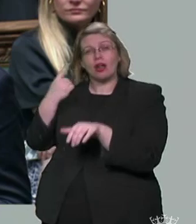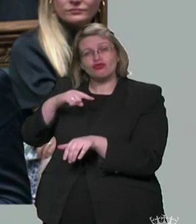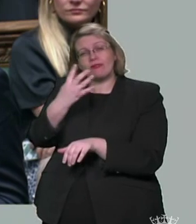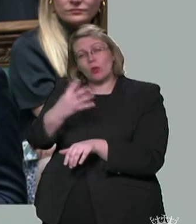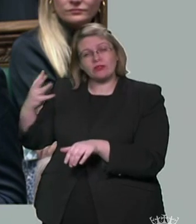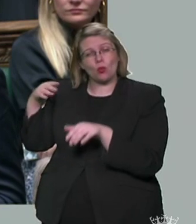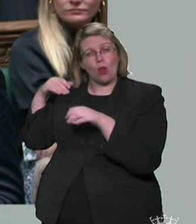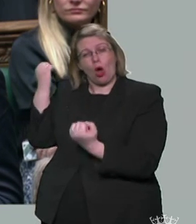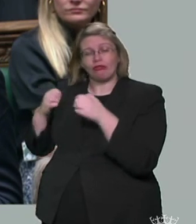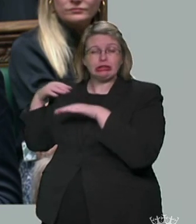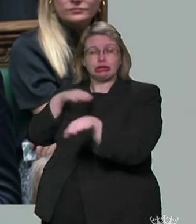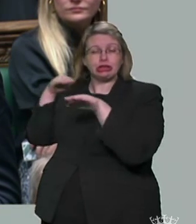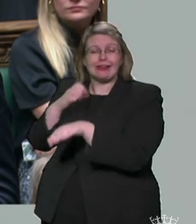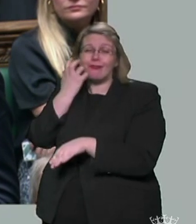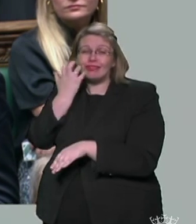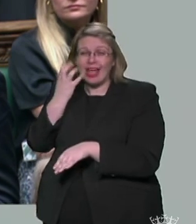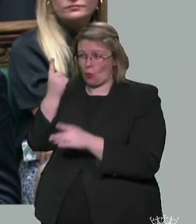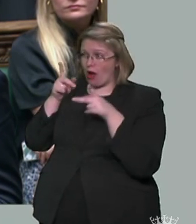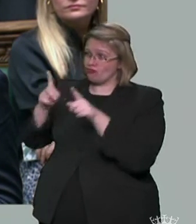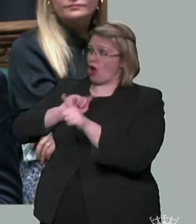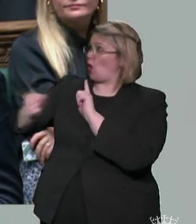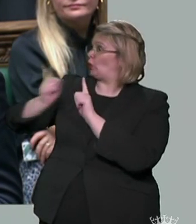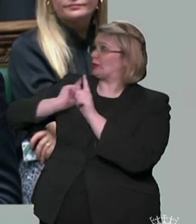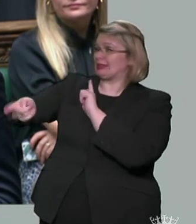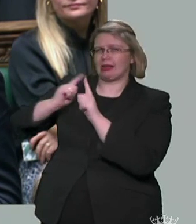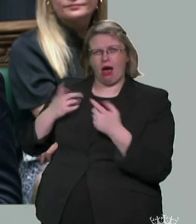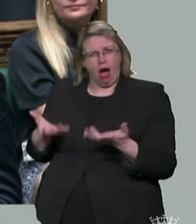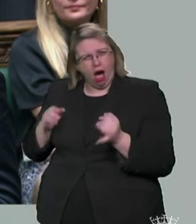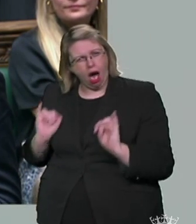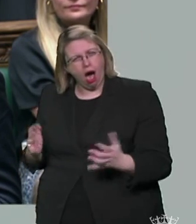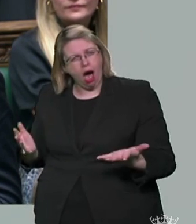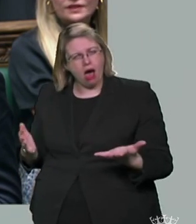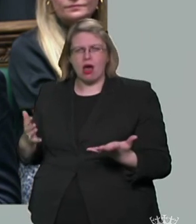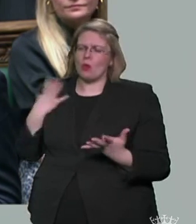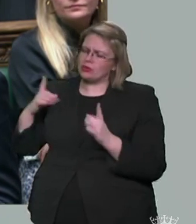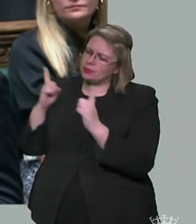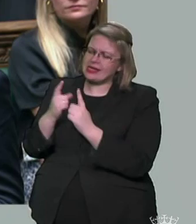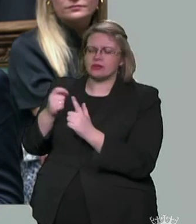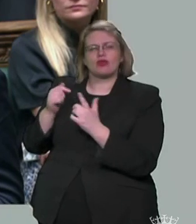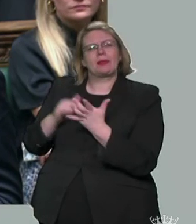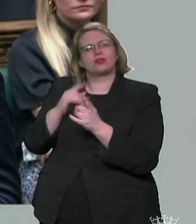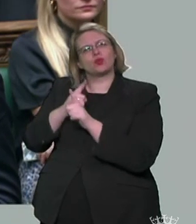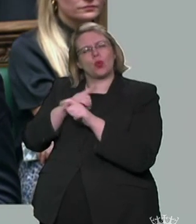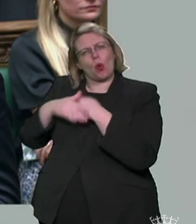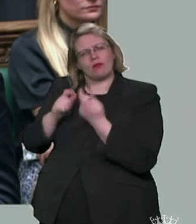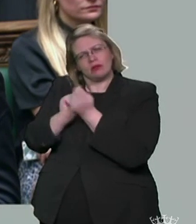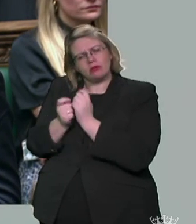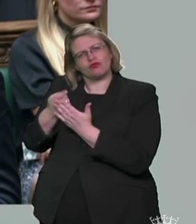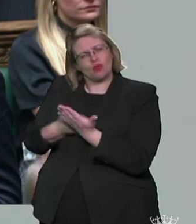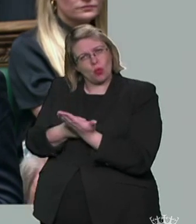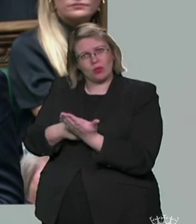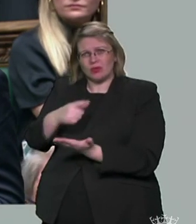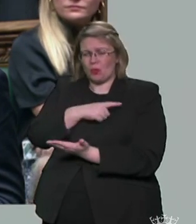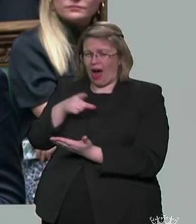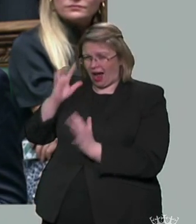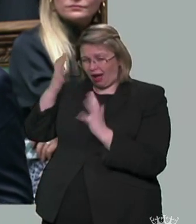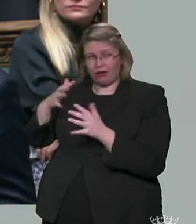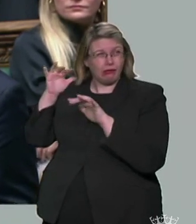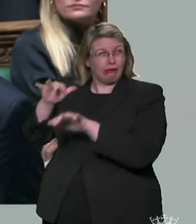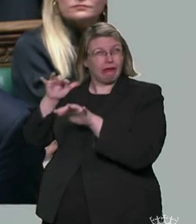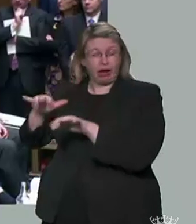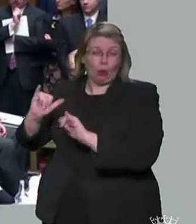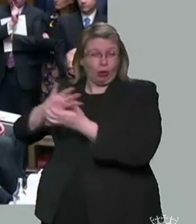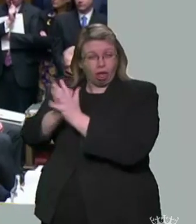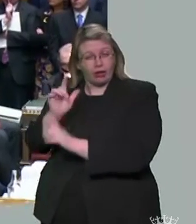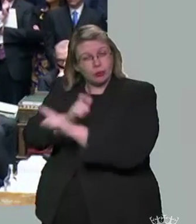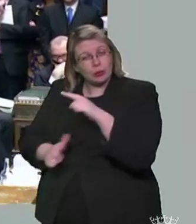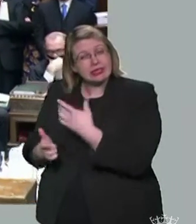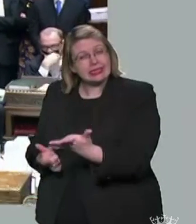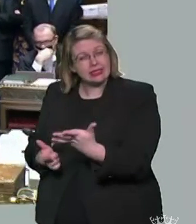Will my right honourable Friend agree to meet me to discuss how we can tighten the regulations on where quarries can be built, to take into account the health implication, our environment, and our local communities?